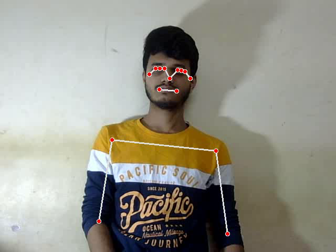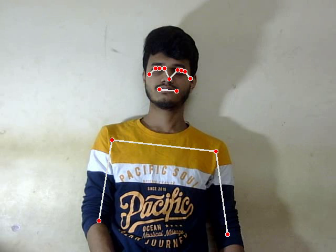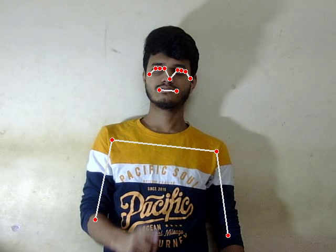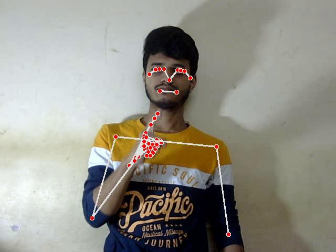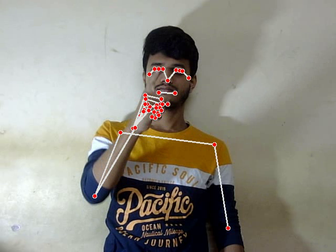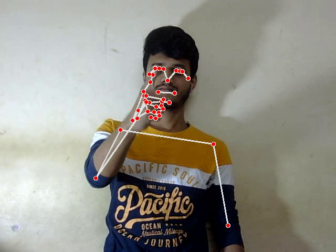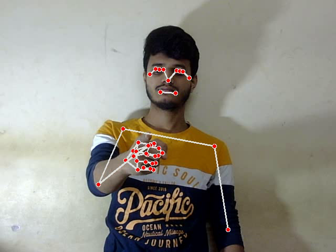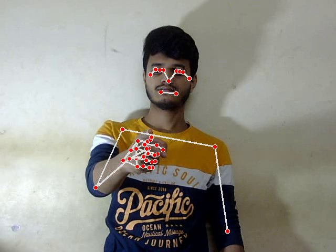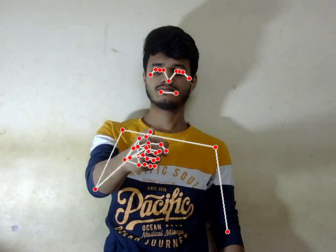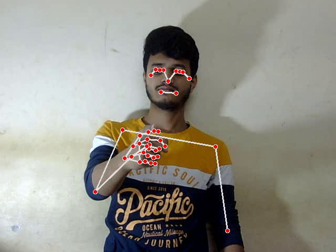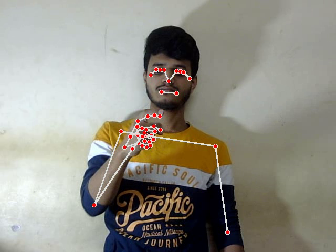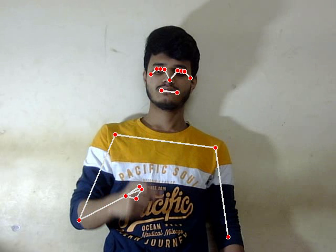you